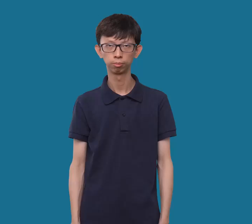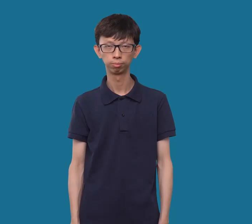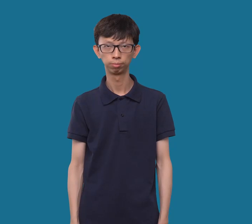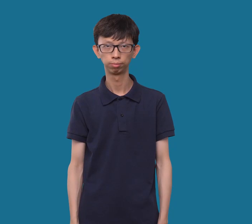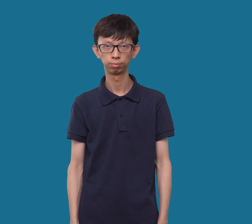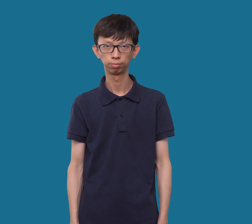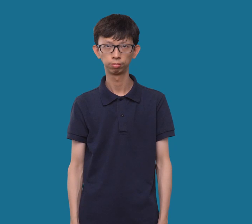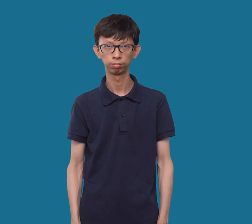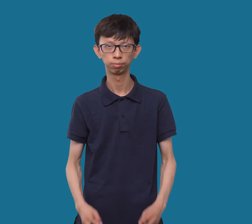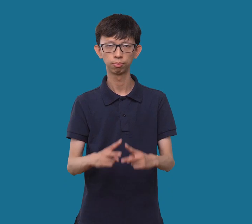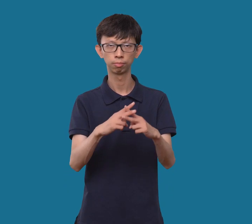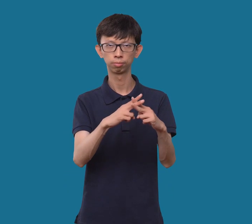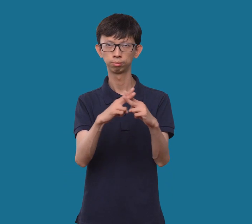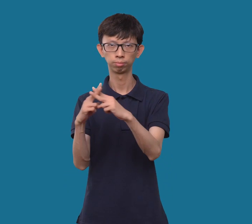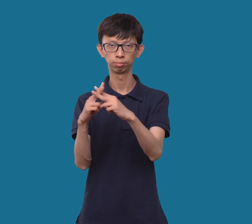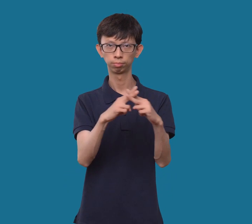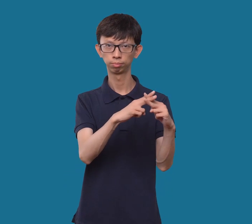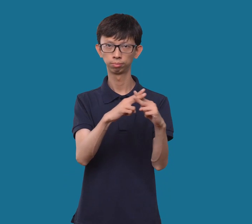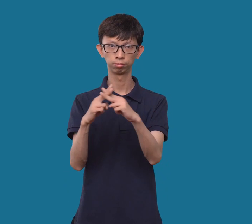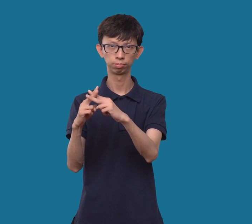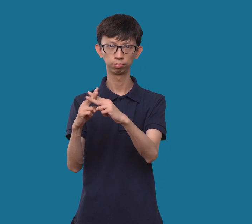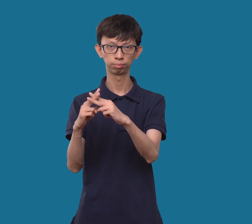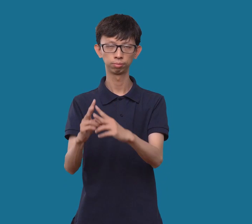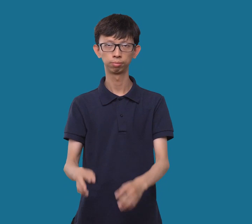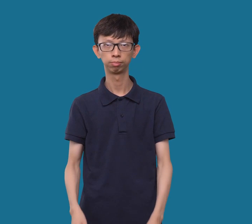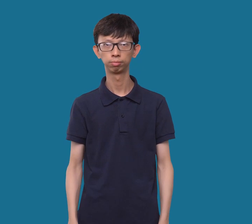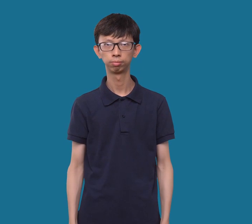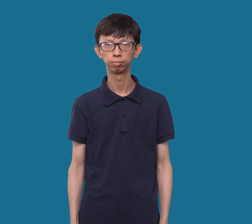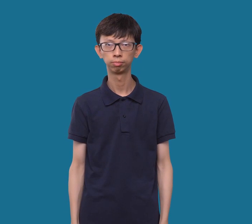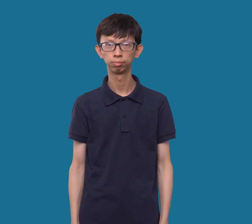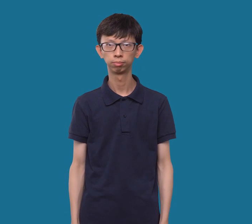quan hệ